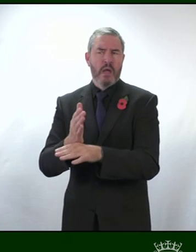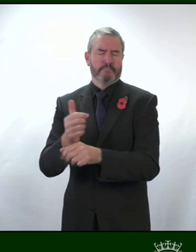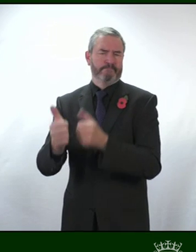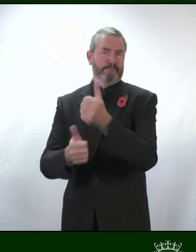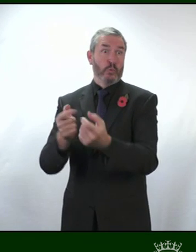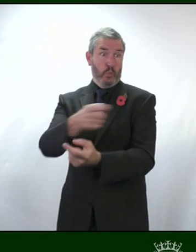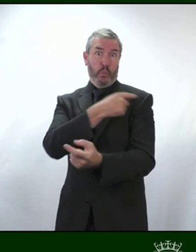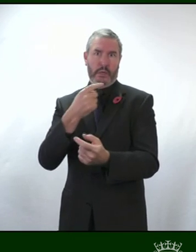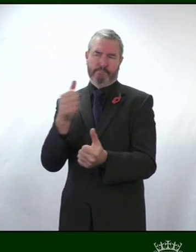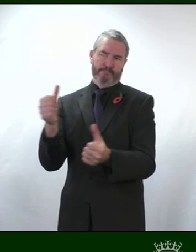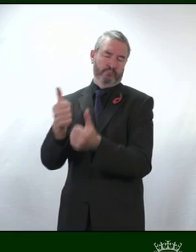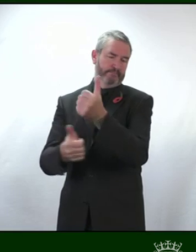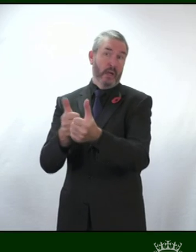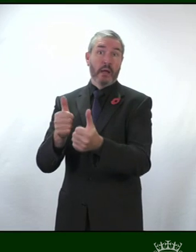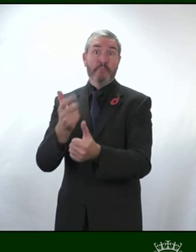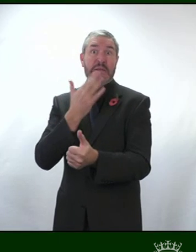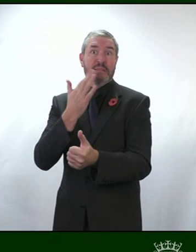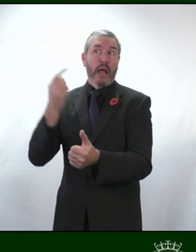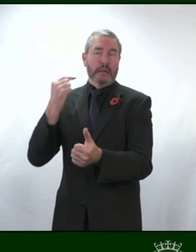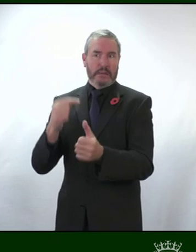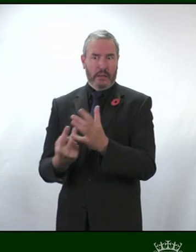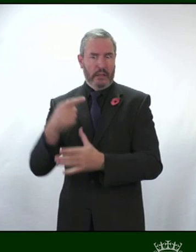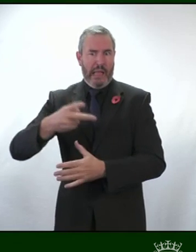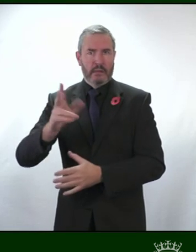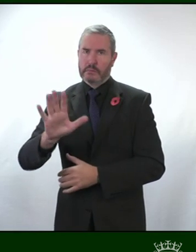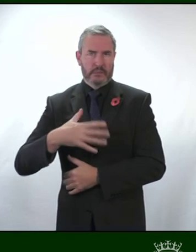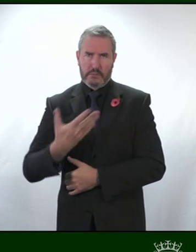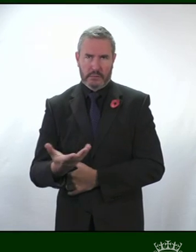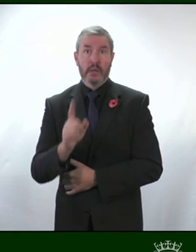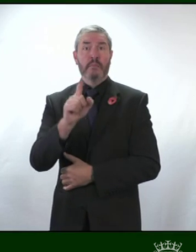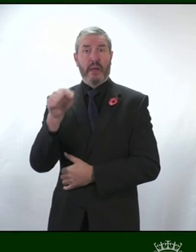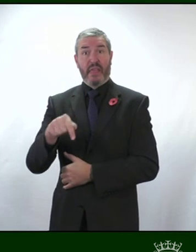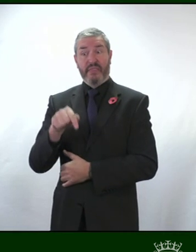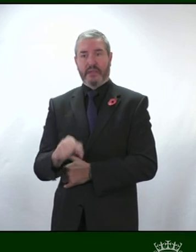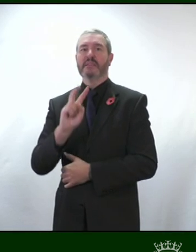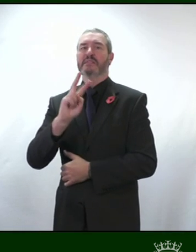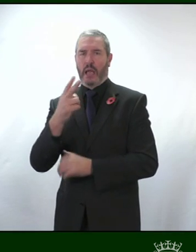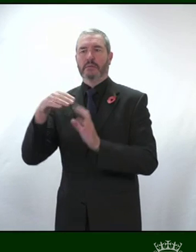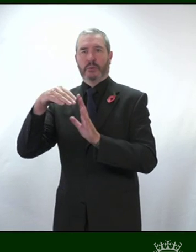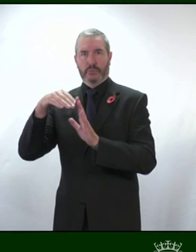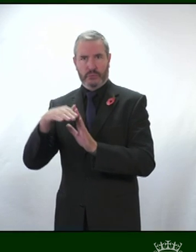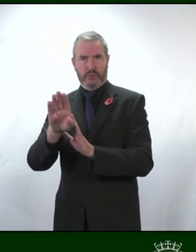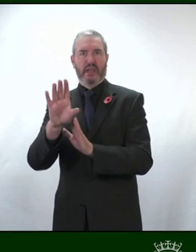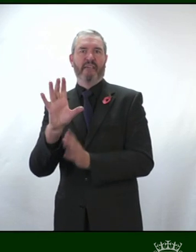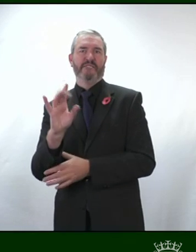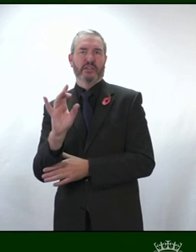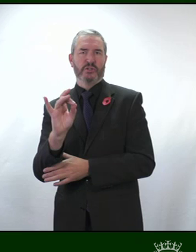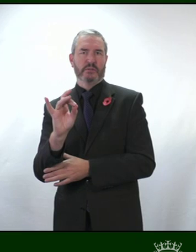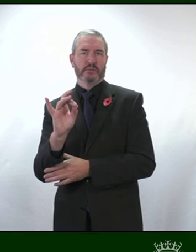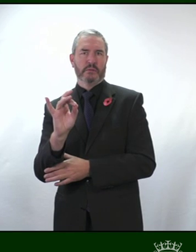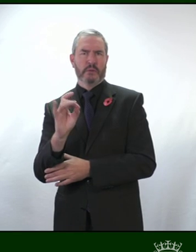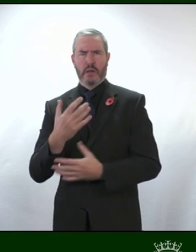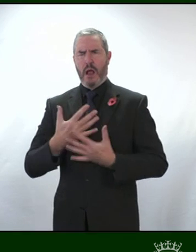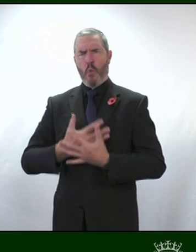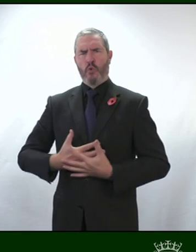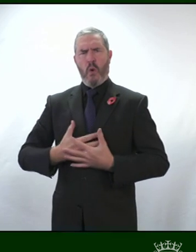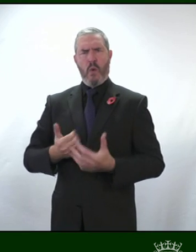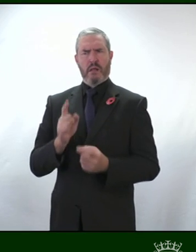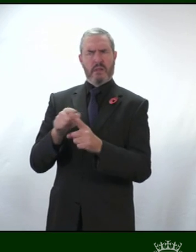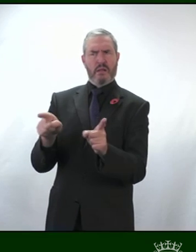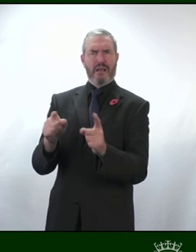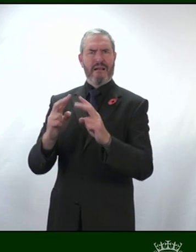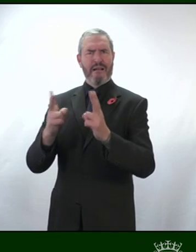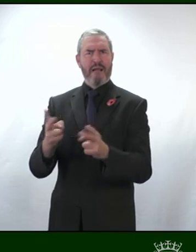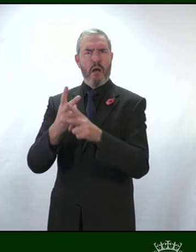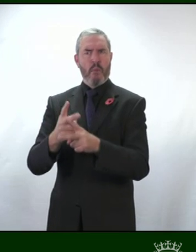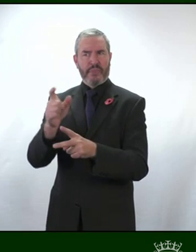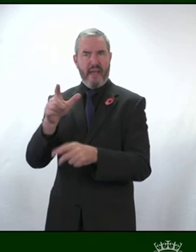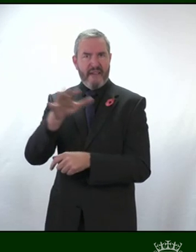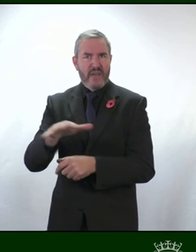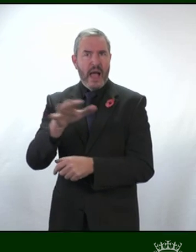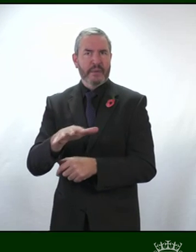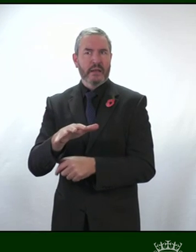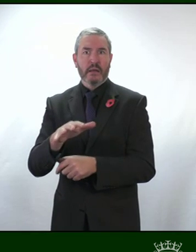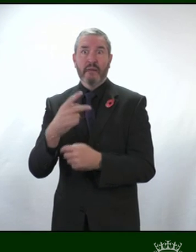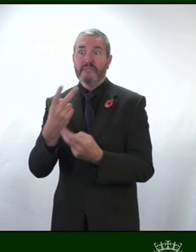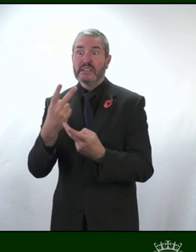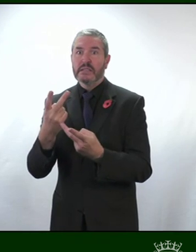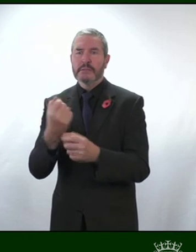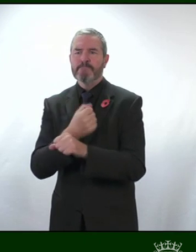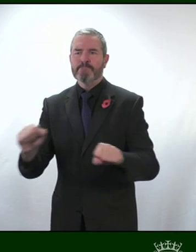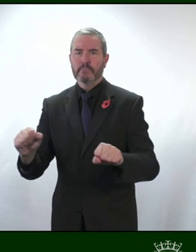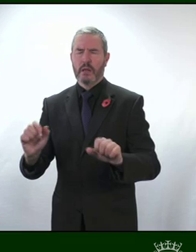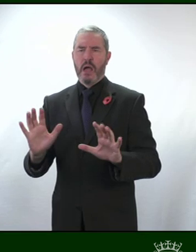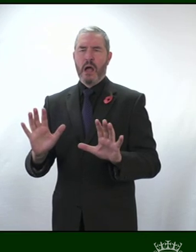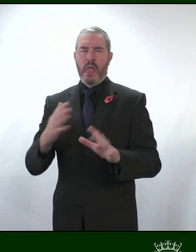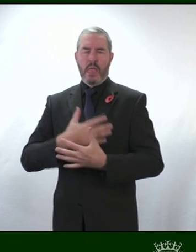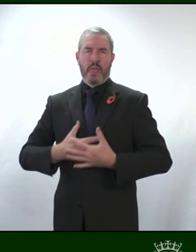We owe it to them not to repeat the mistakes of the first wave, but, Prime Minister, as we face the second wave, there is an increasing concern about the emotional wellbeing of those in care homes and their families if all visits are stopped.